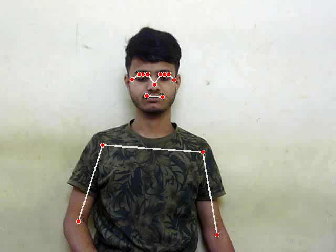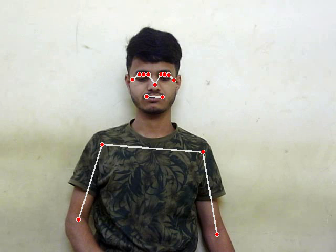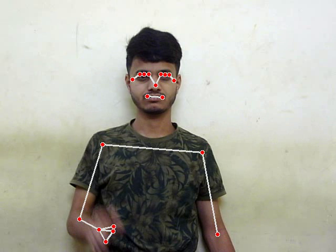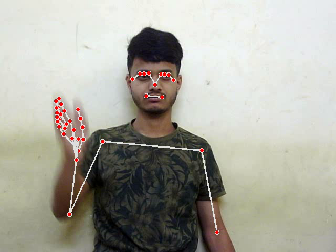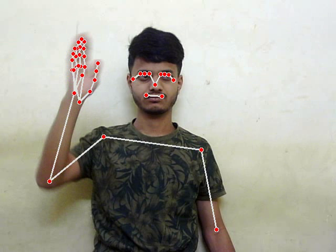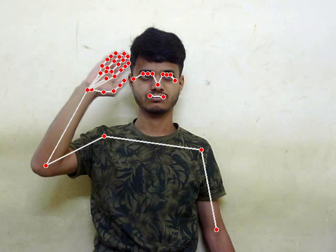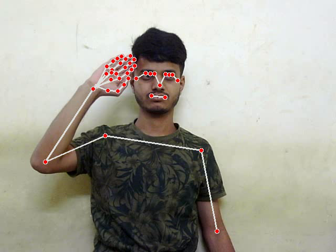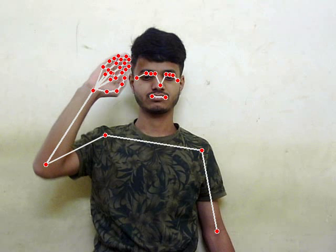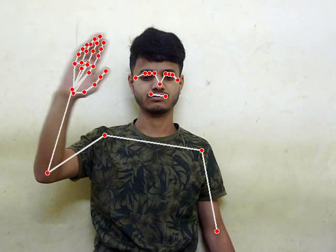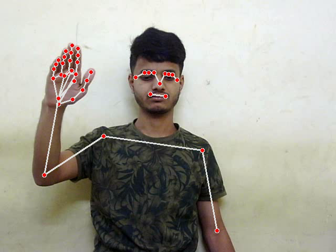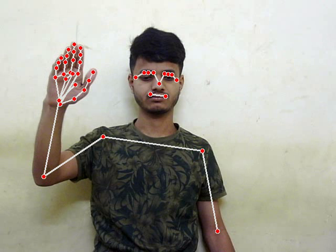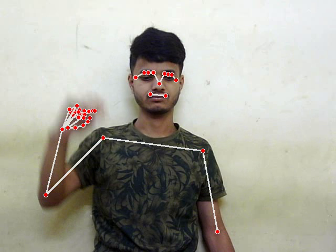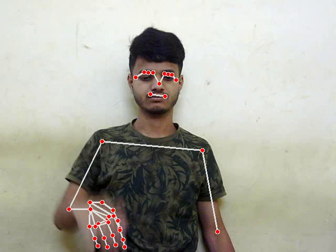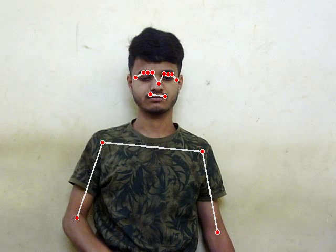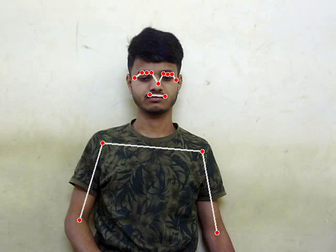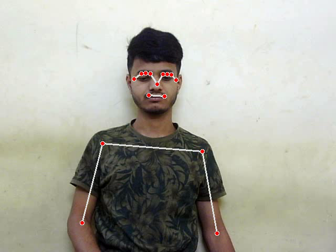hello